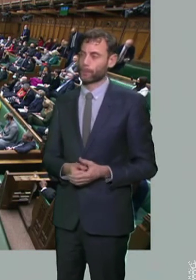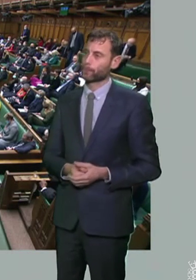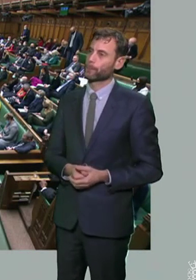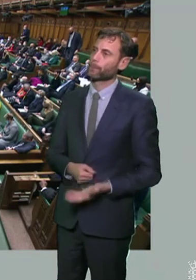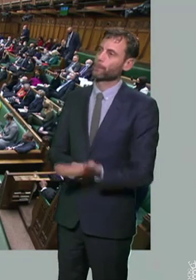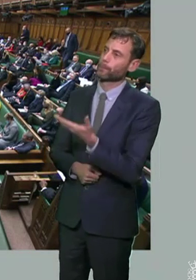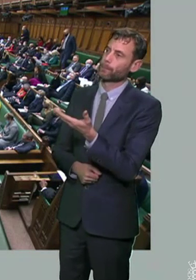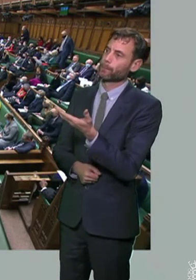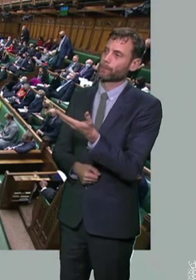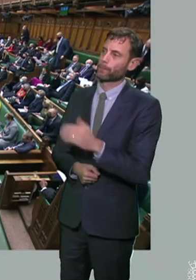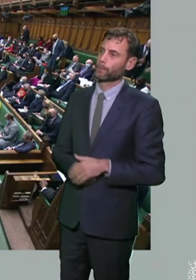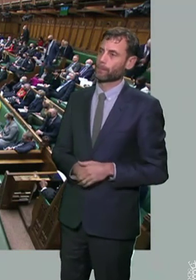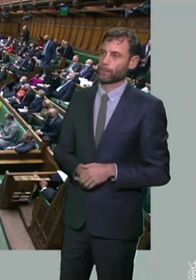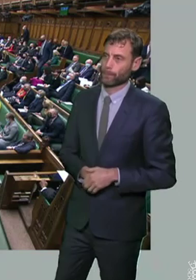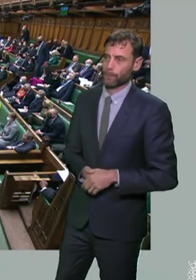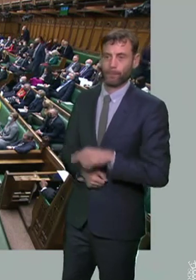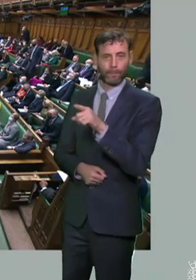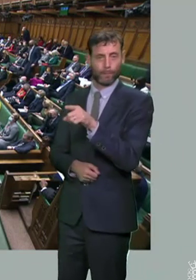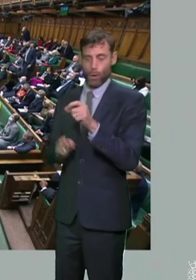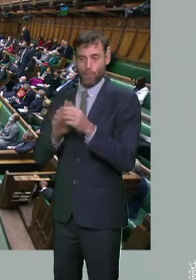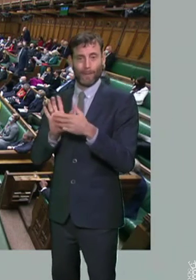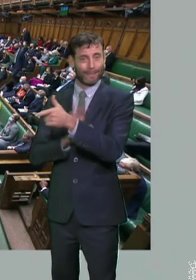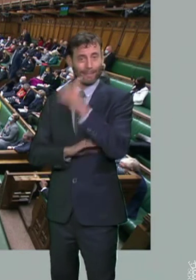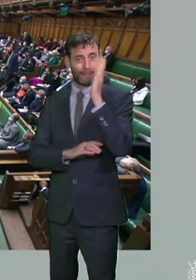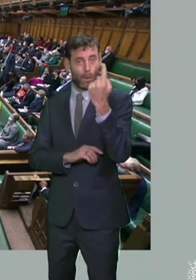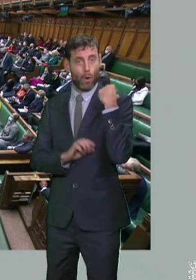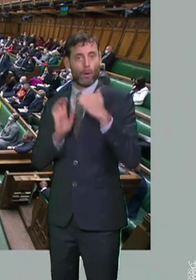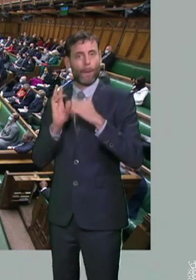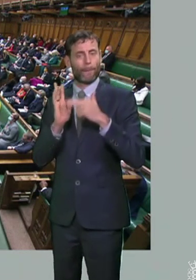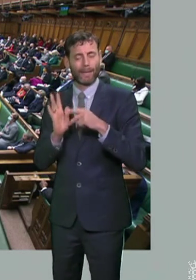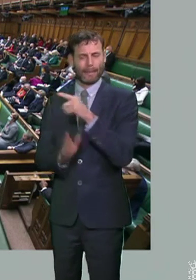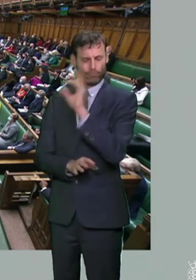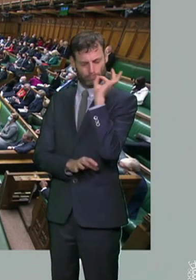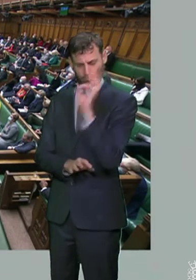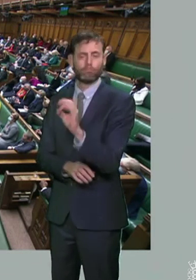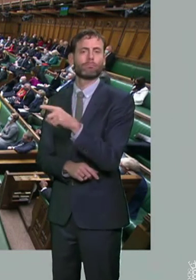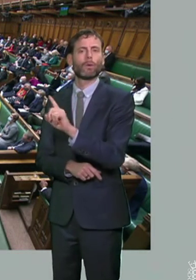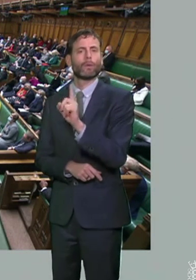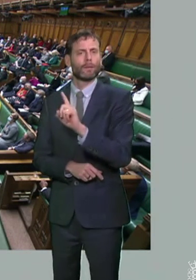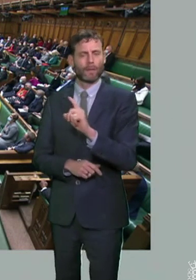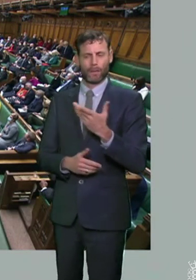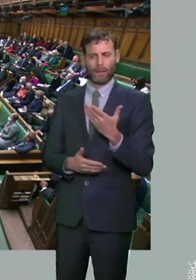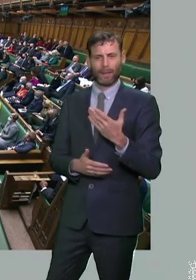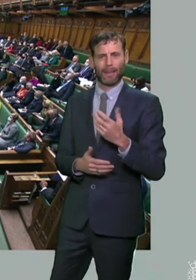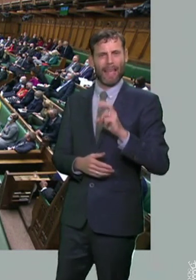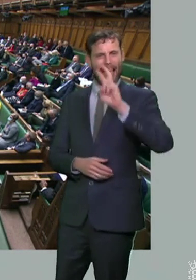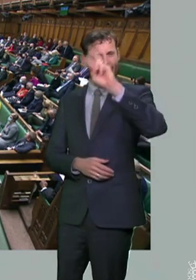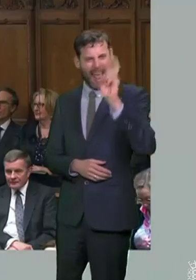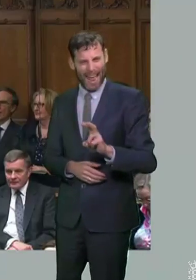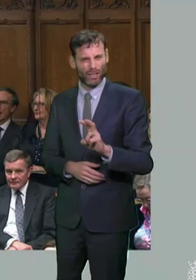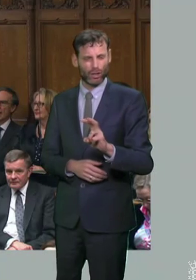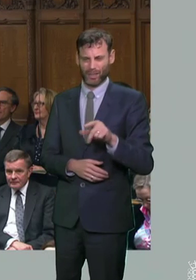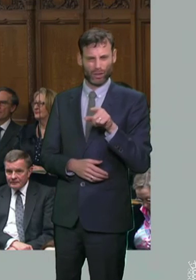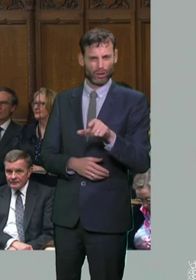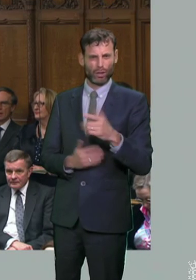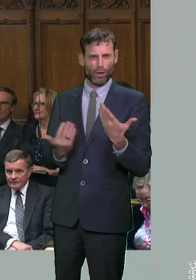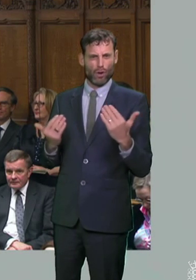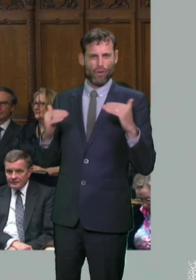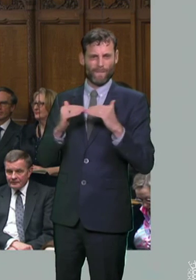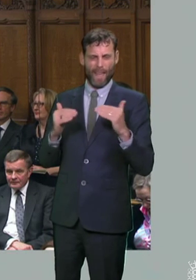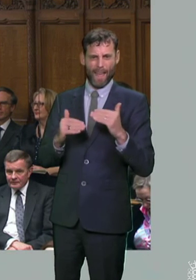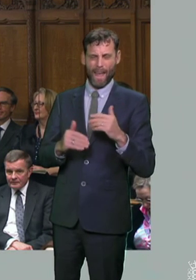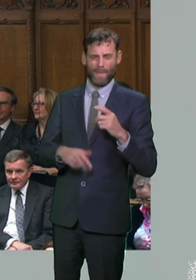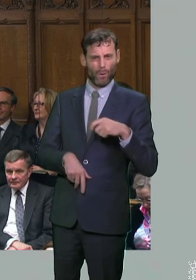My right honourable Friend the Prime Minister was bang on when he spoke on Monday about ending the unfairness of our high energy-intensive industries paying more than is paid overseas.